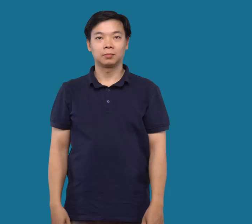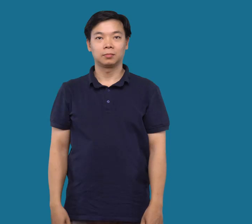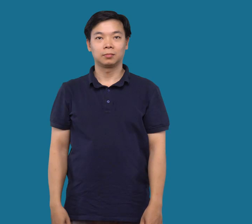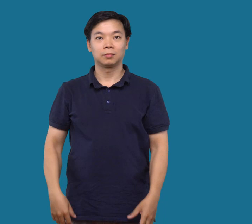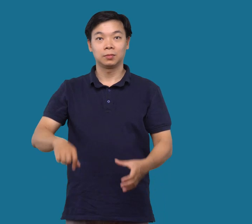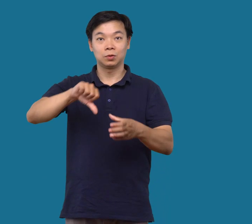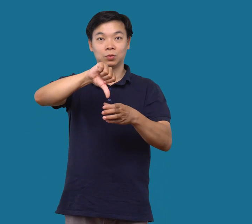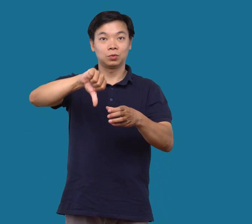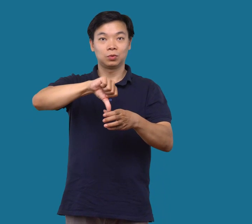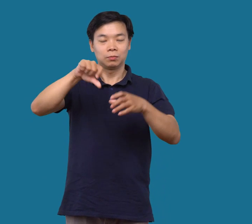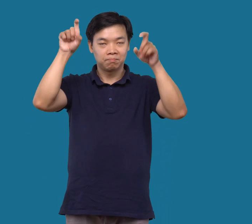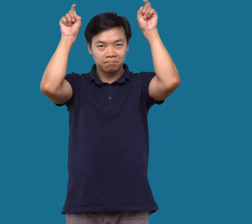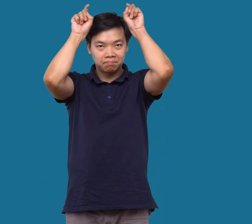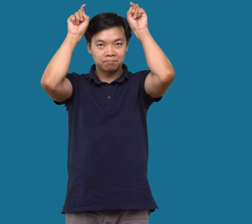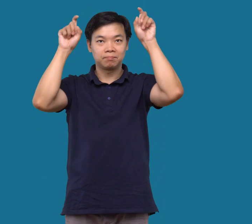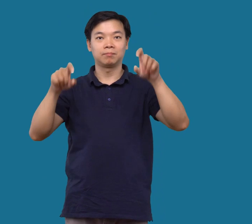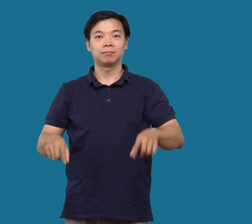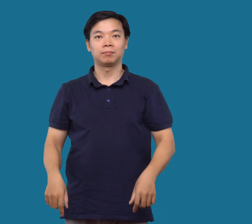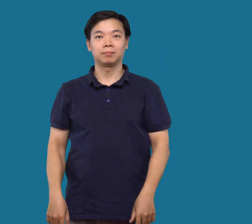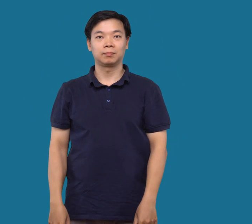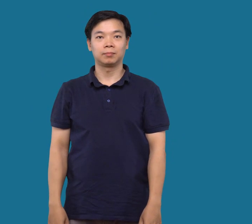sữa bò